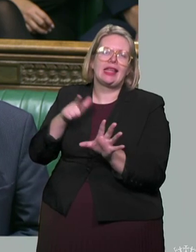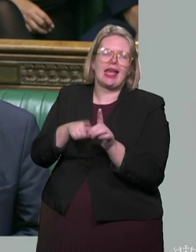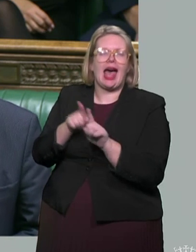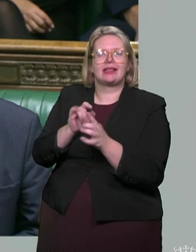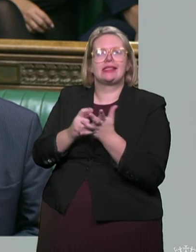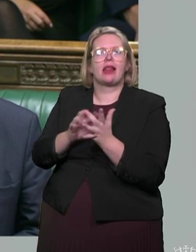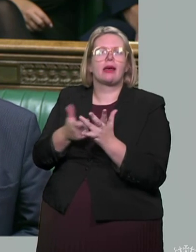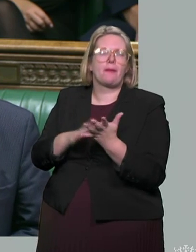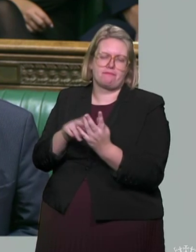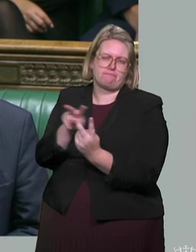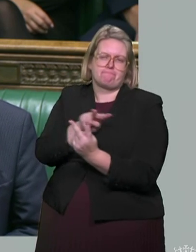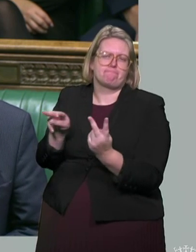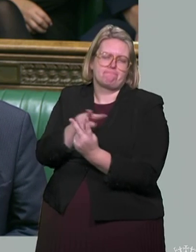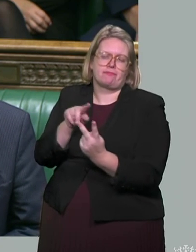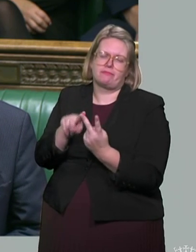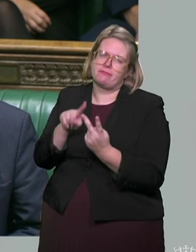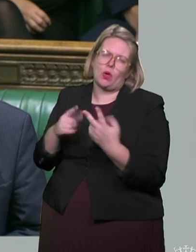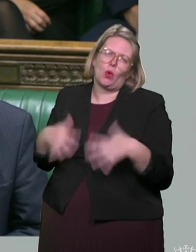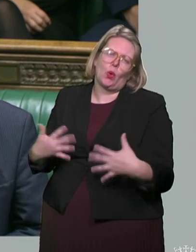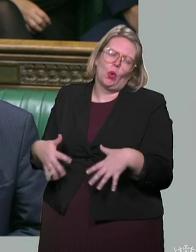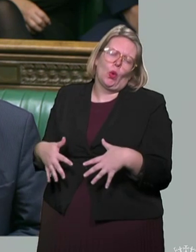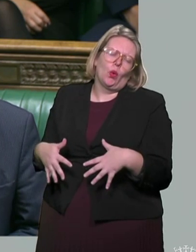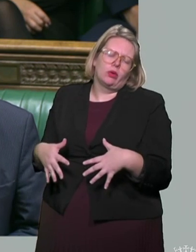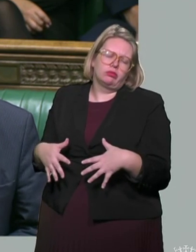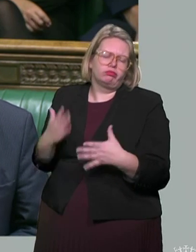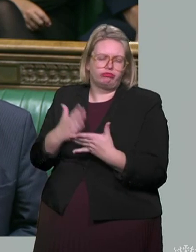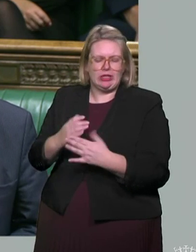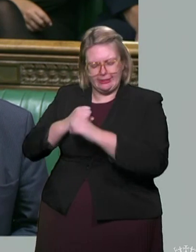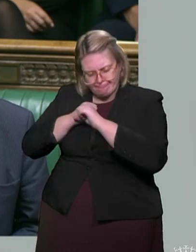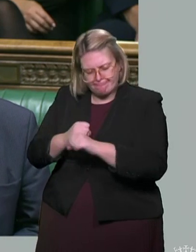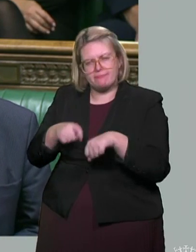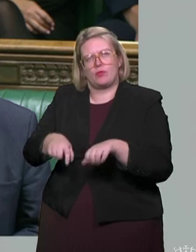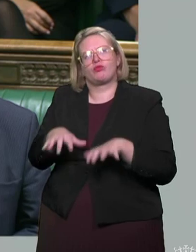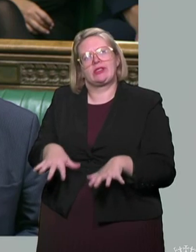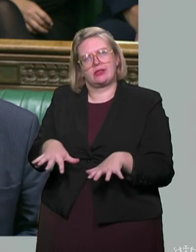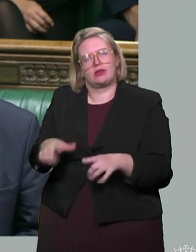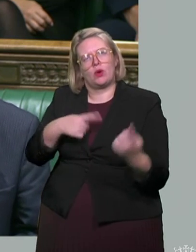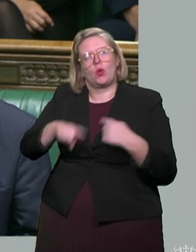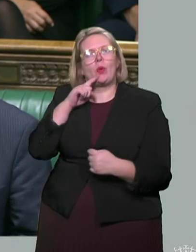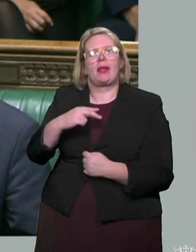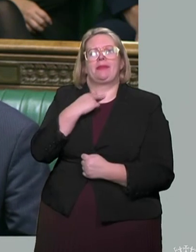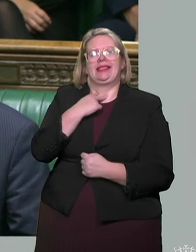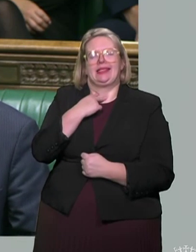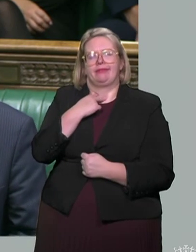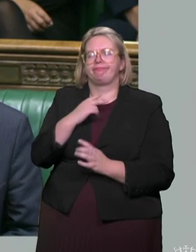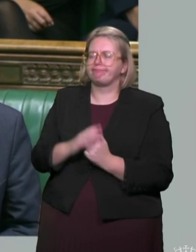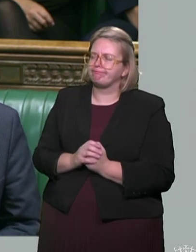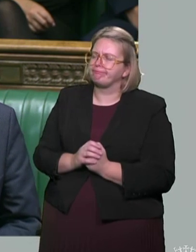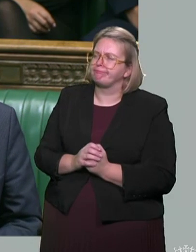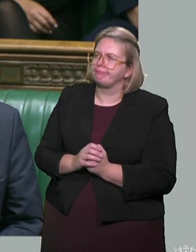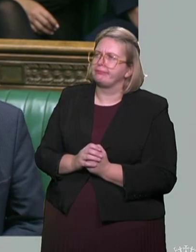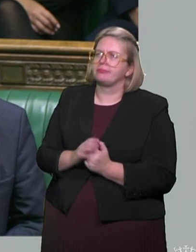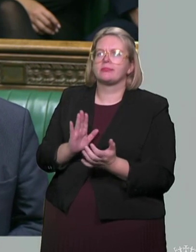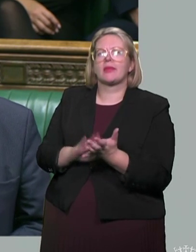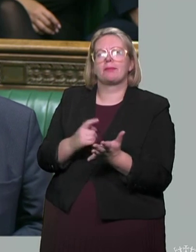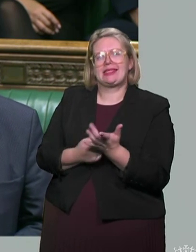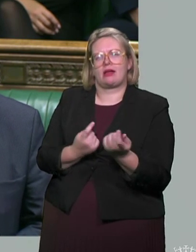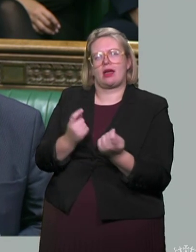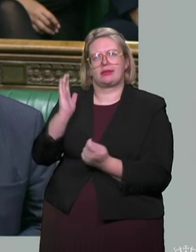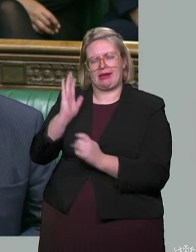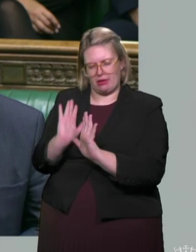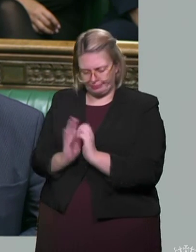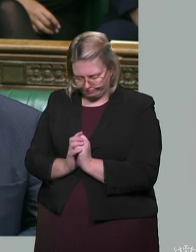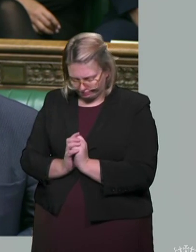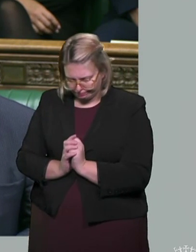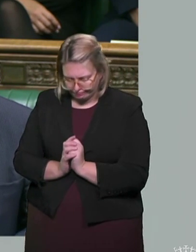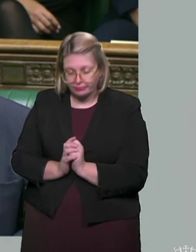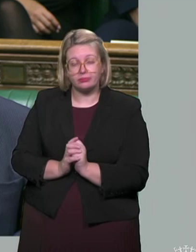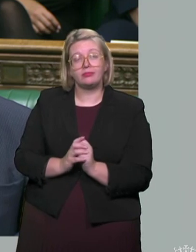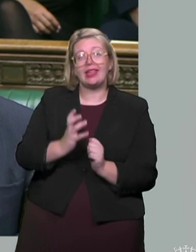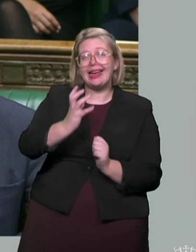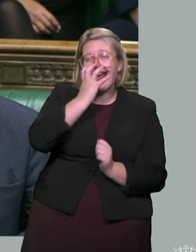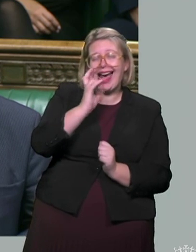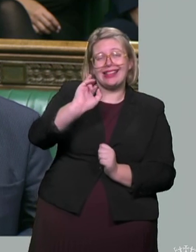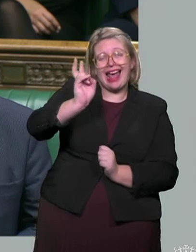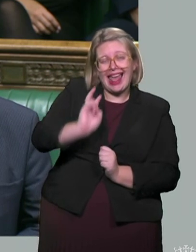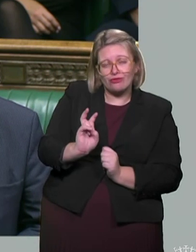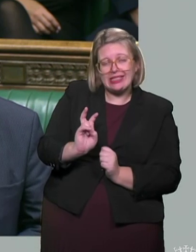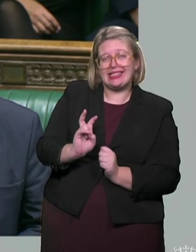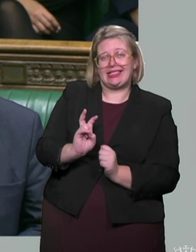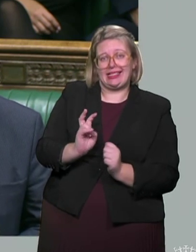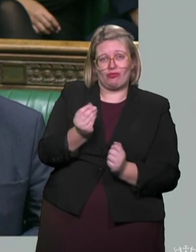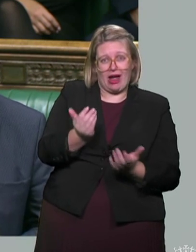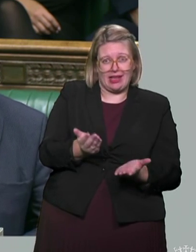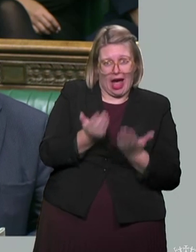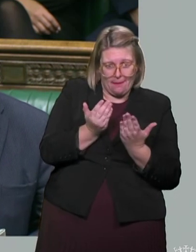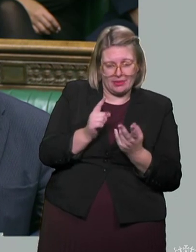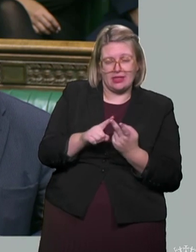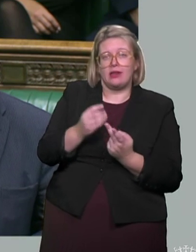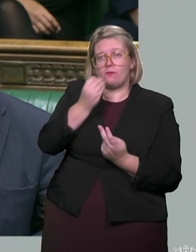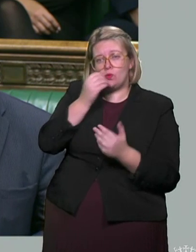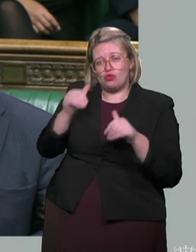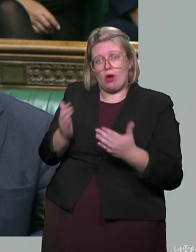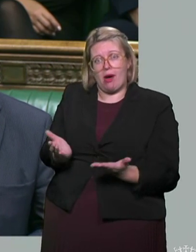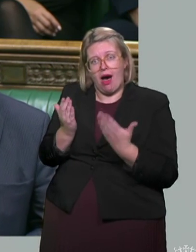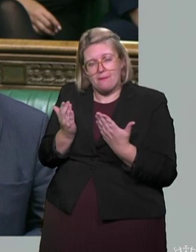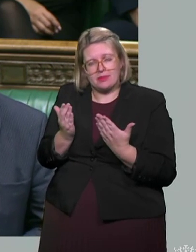He served this House and the country assiduously, and will be missed by Members across the House.Heating bills, food shops and fuel costs are all rising at a staggering speed.